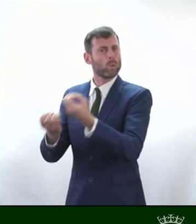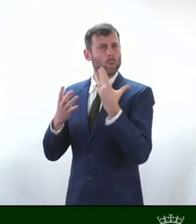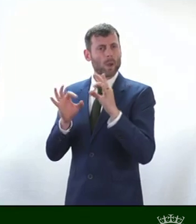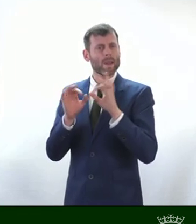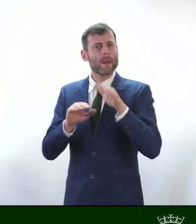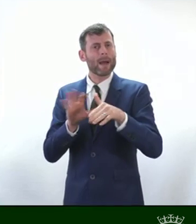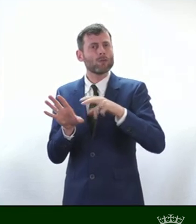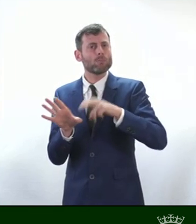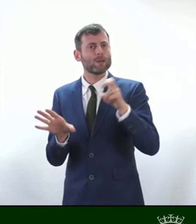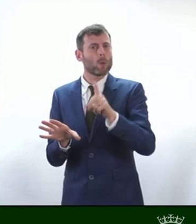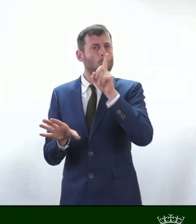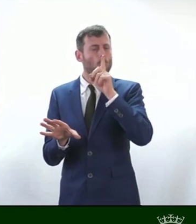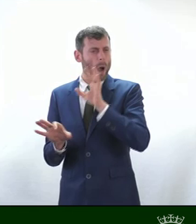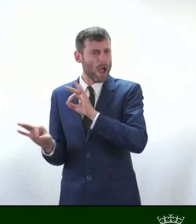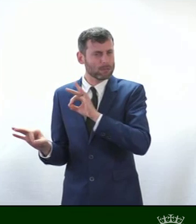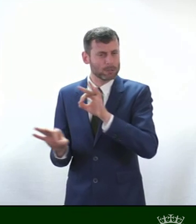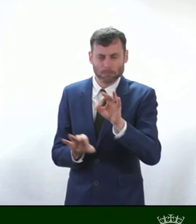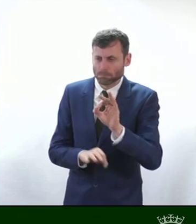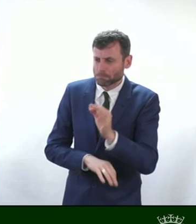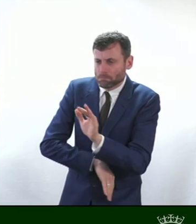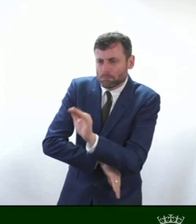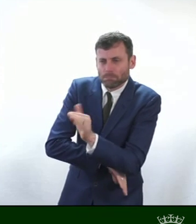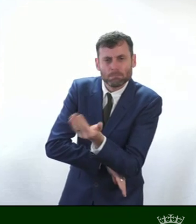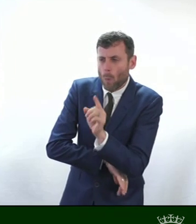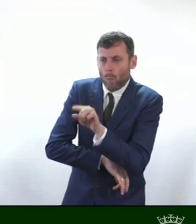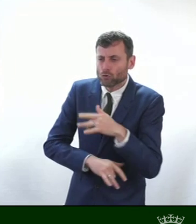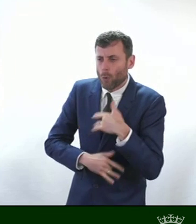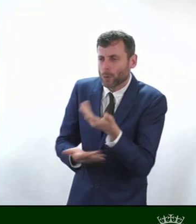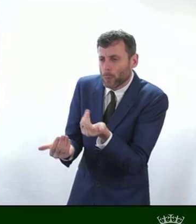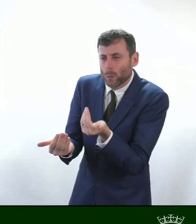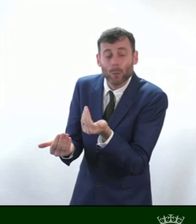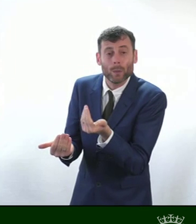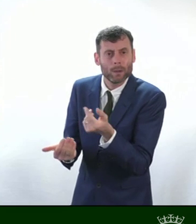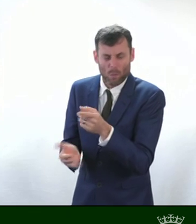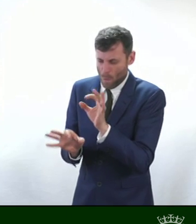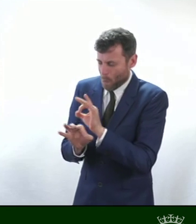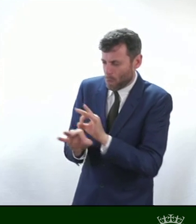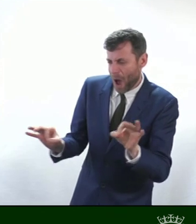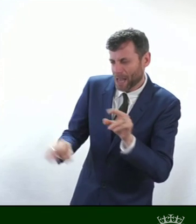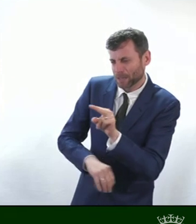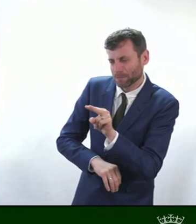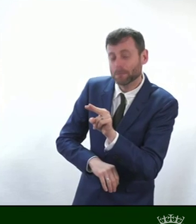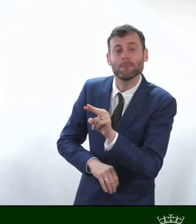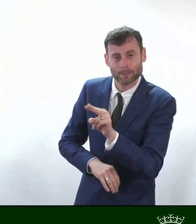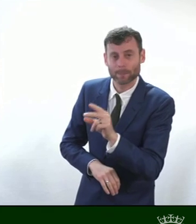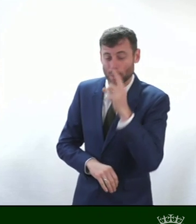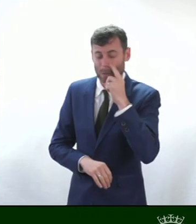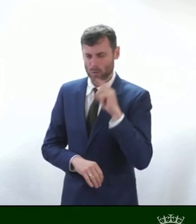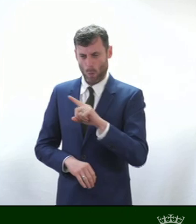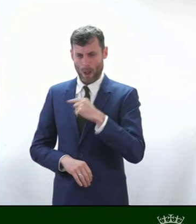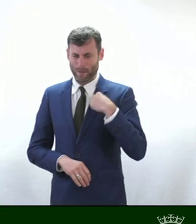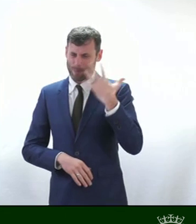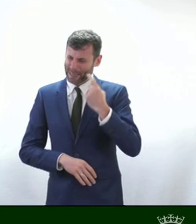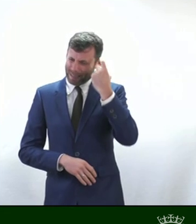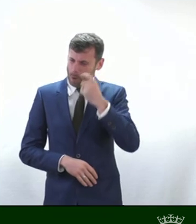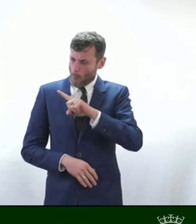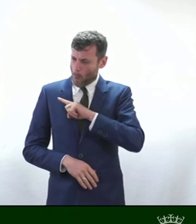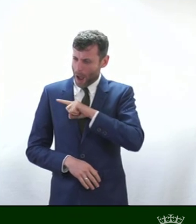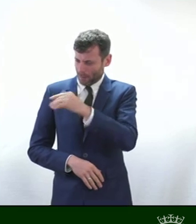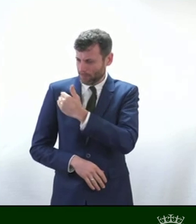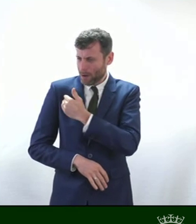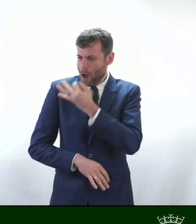I wonder quite what it is that has kept him from asking this question for so long.